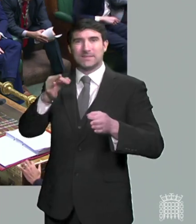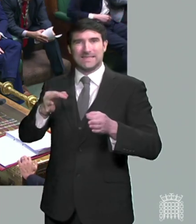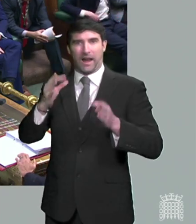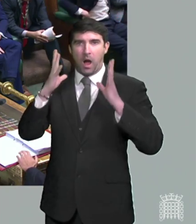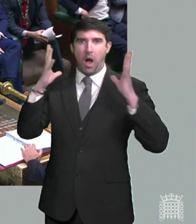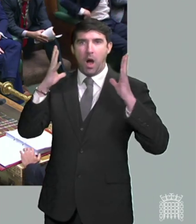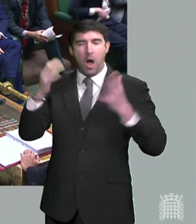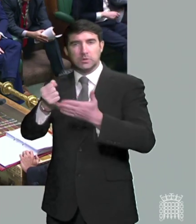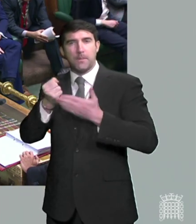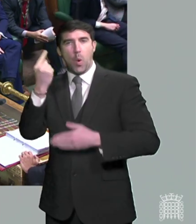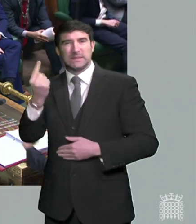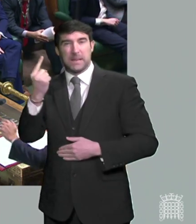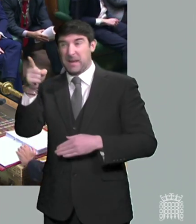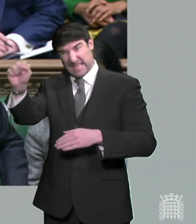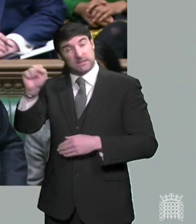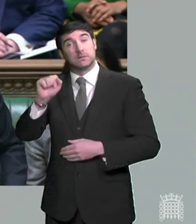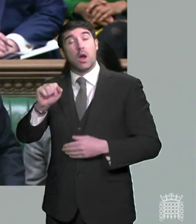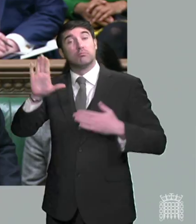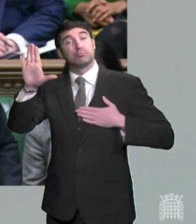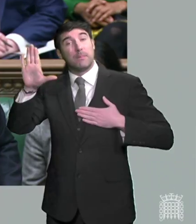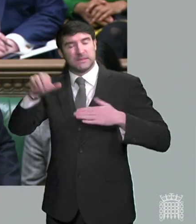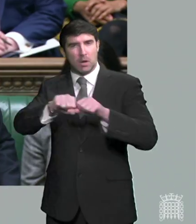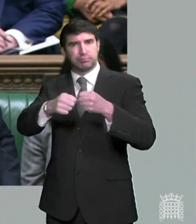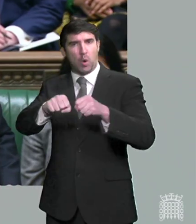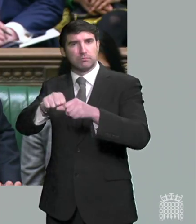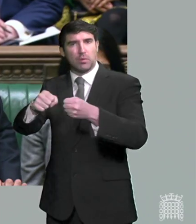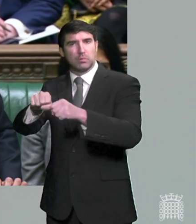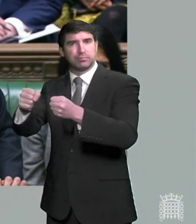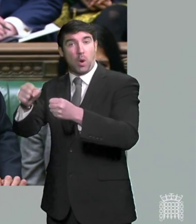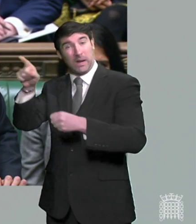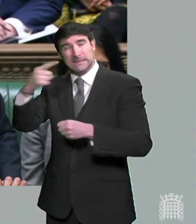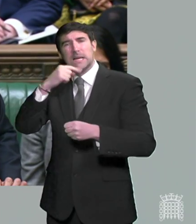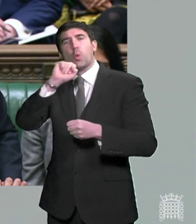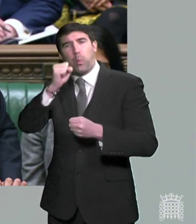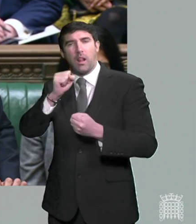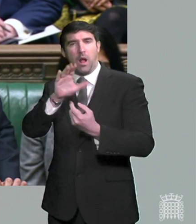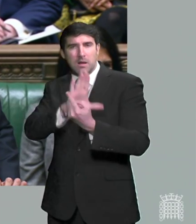He will break promises left, right and centre. He promised to nationalise public services.